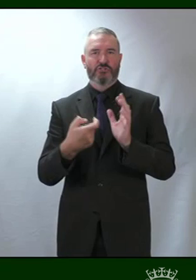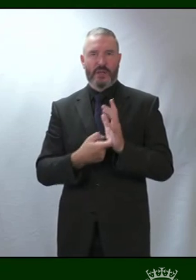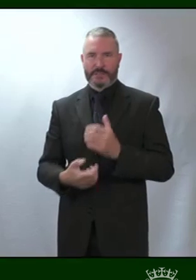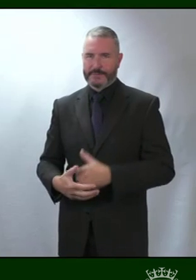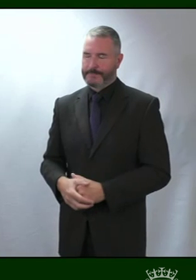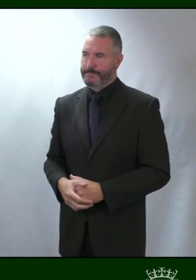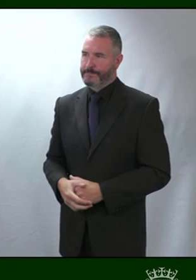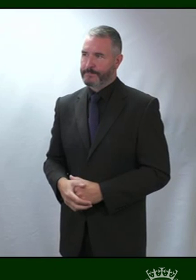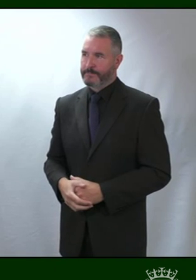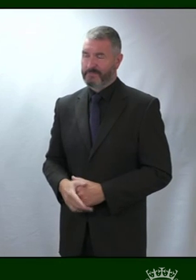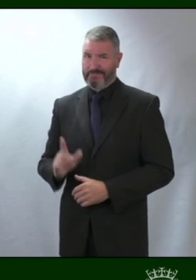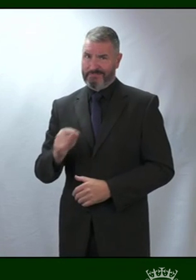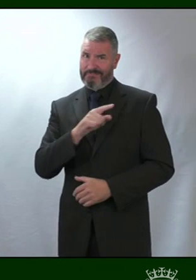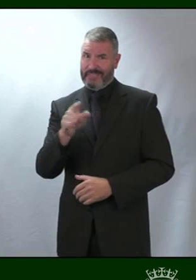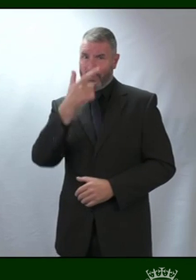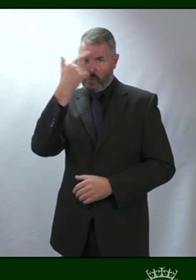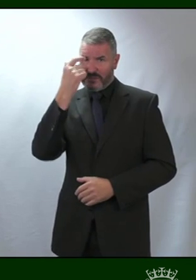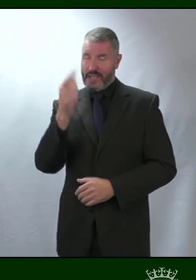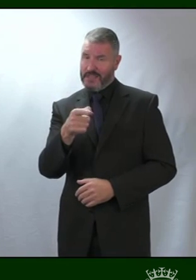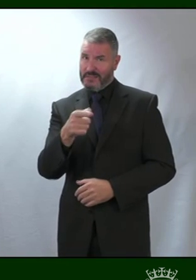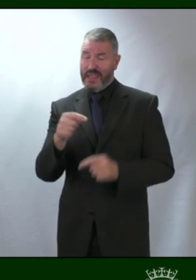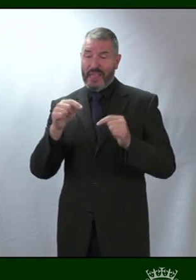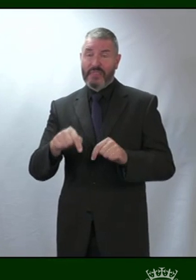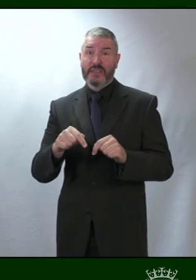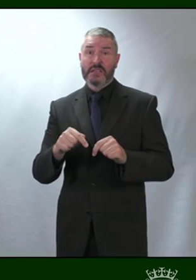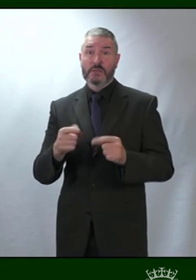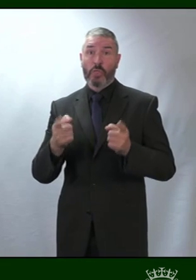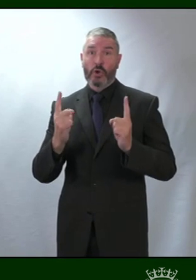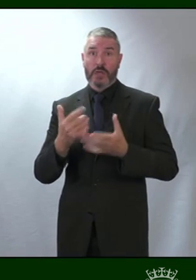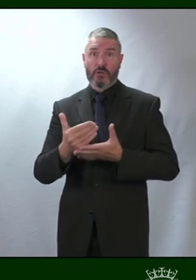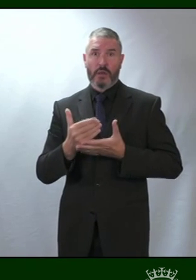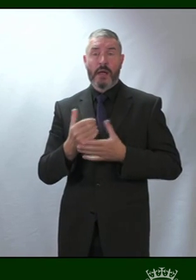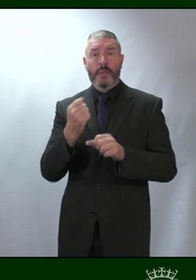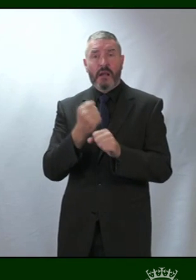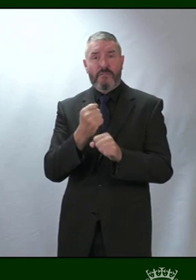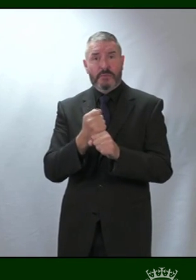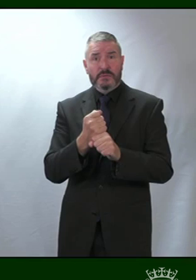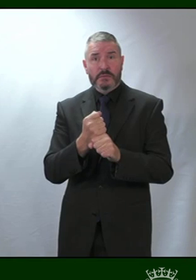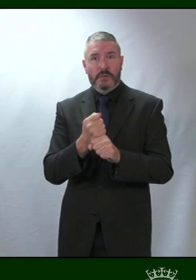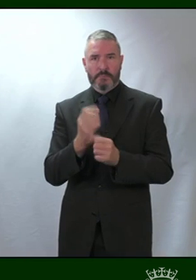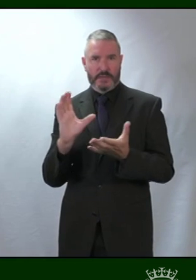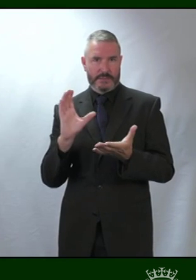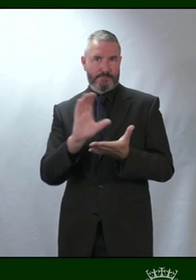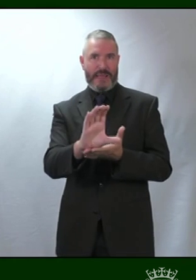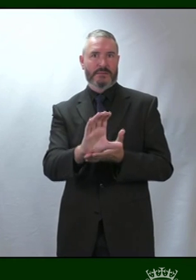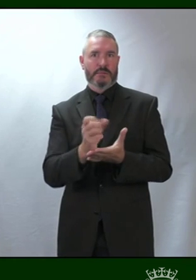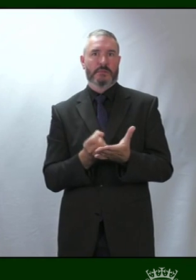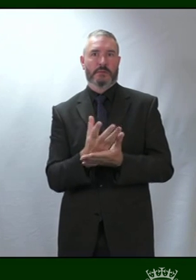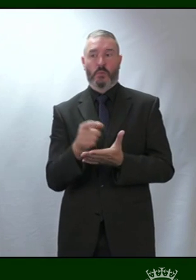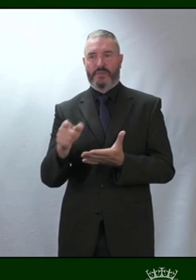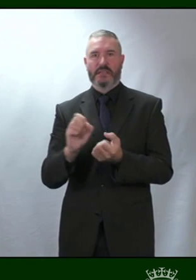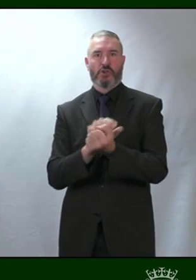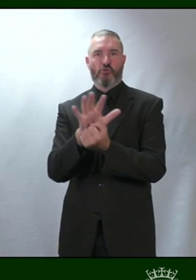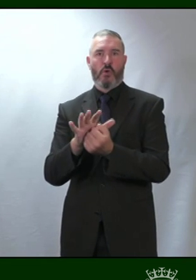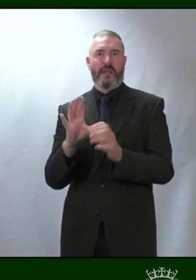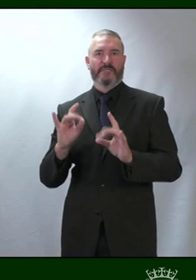Does the Prime Minister understand that as long as these powers are reserved, the Government have to meet the costs that come with the pandemic?